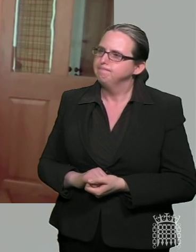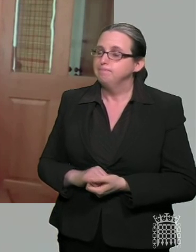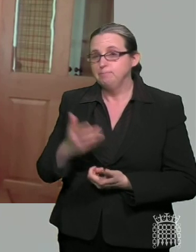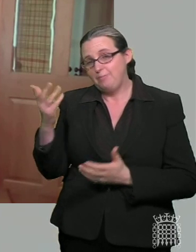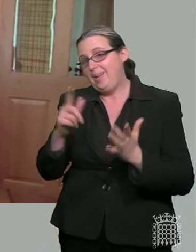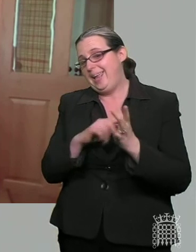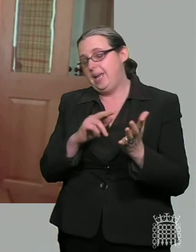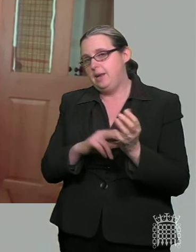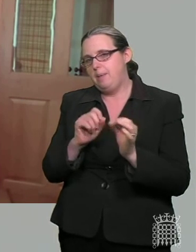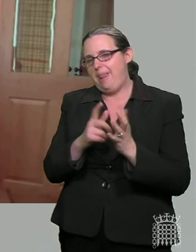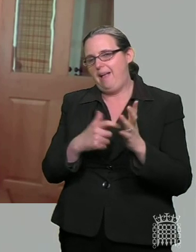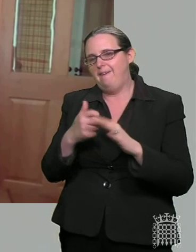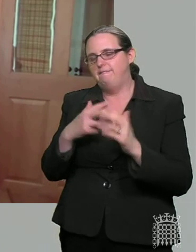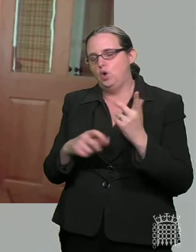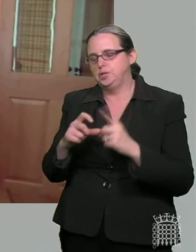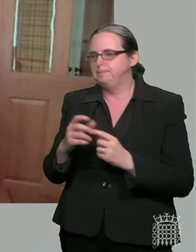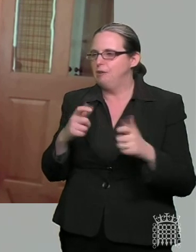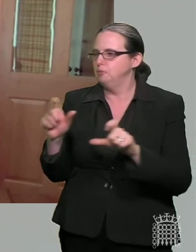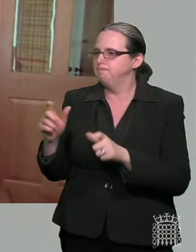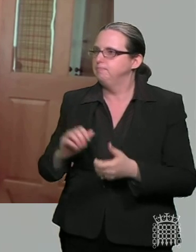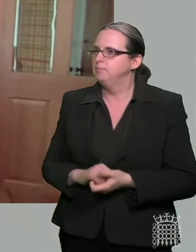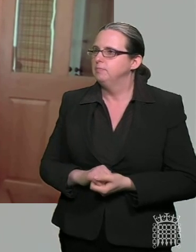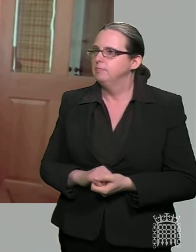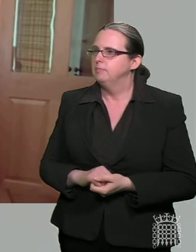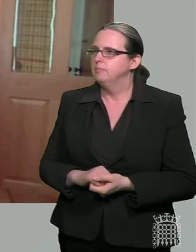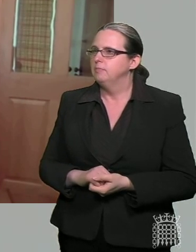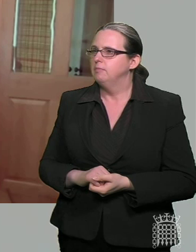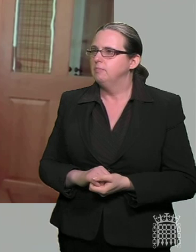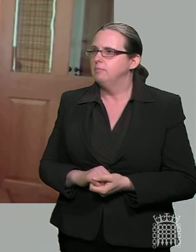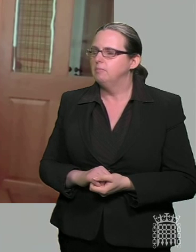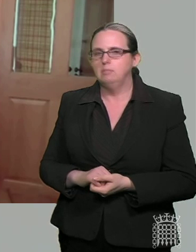That was quite chilling.